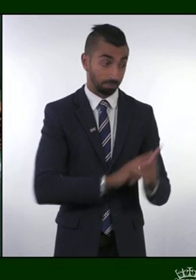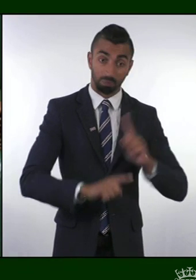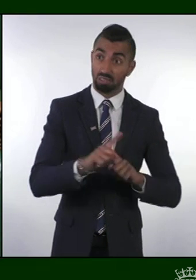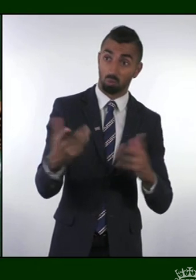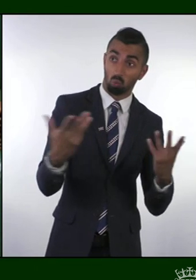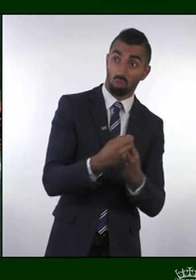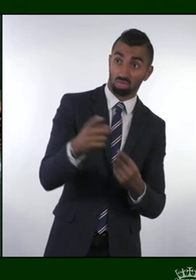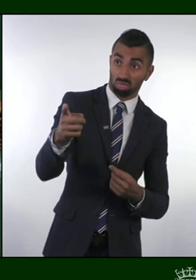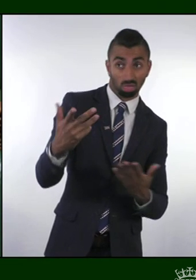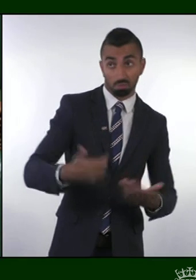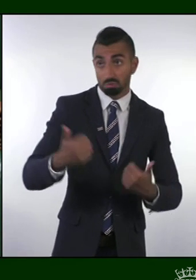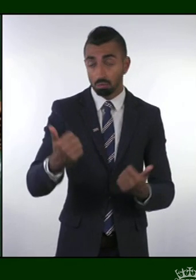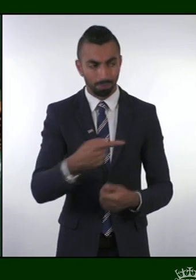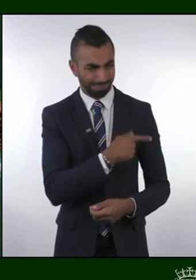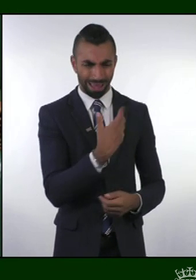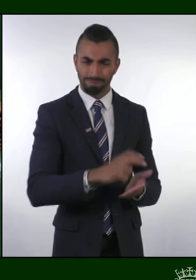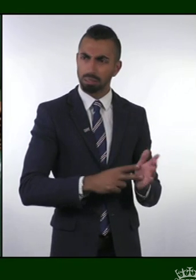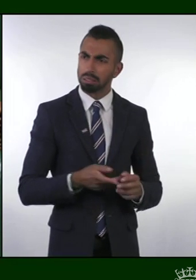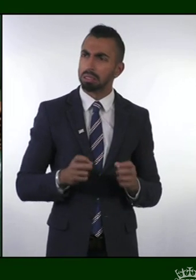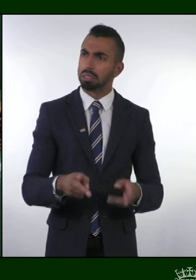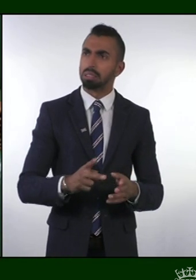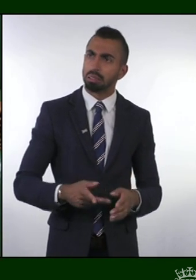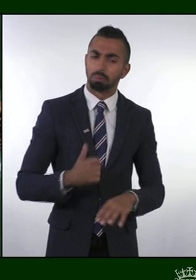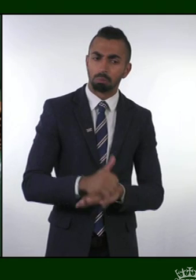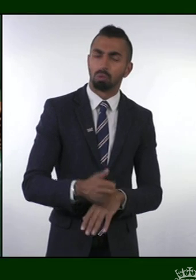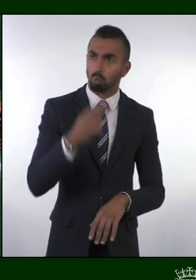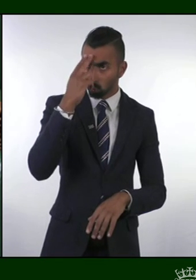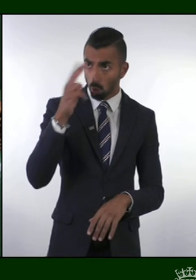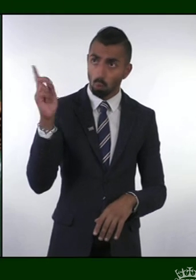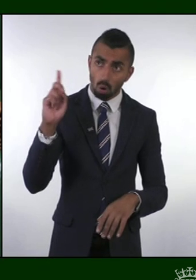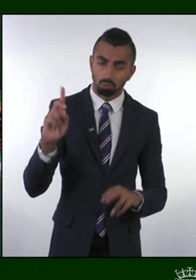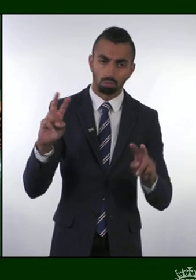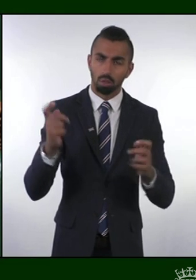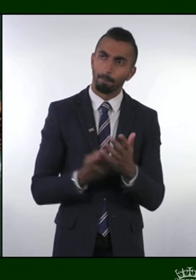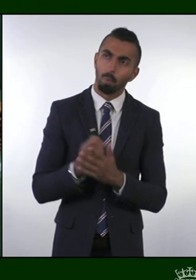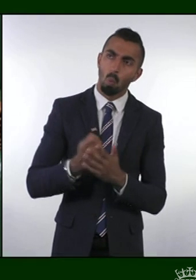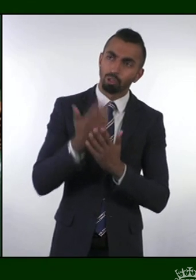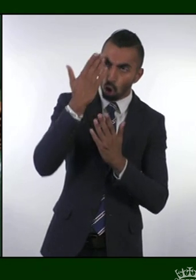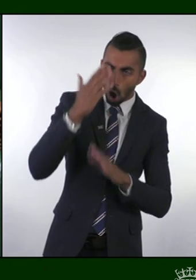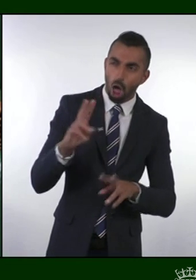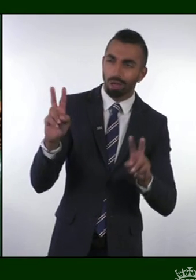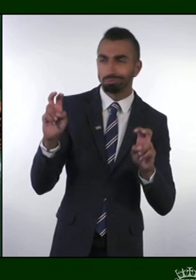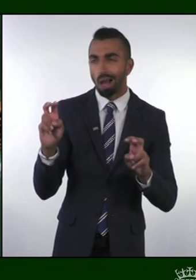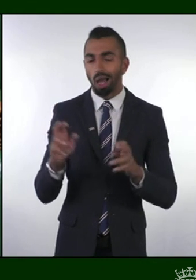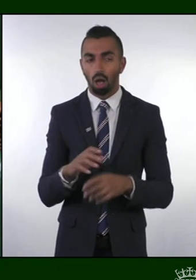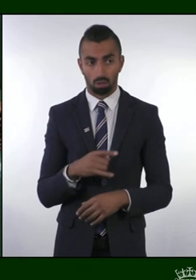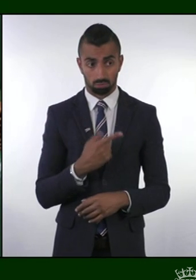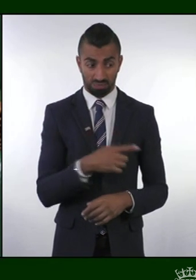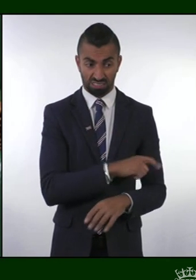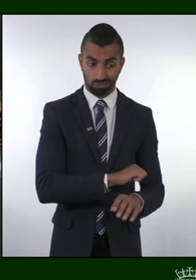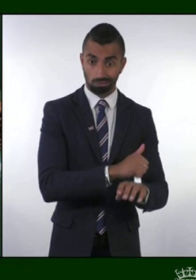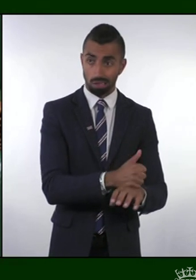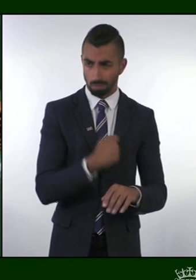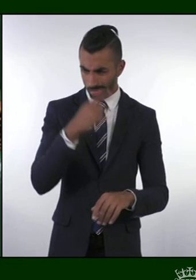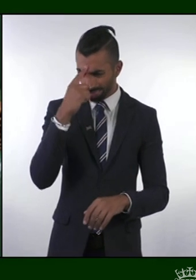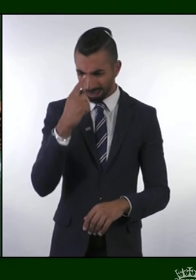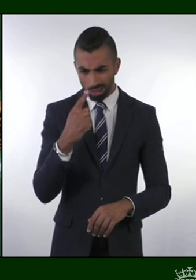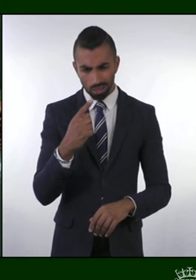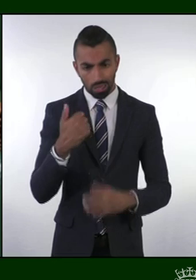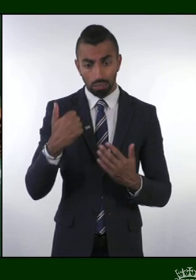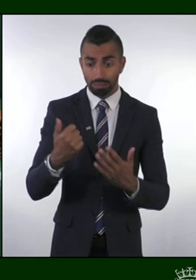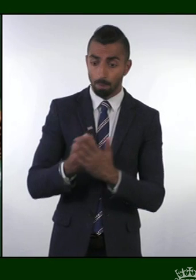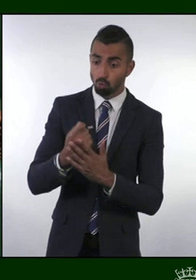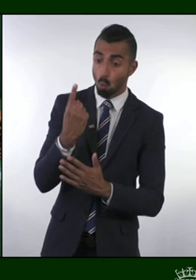He put in place a scheme that provided mortgage holidays to people, and I think about one in six mortgages was able to benefit from that.